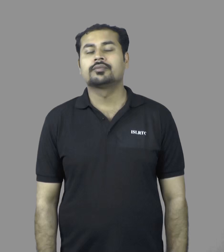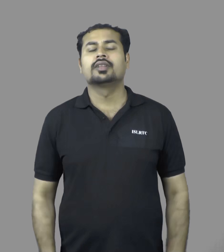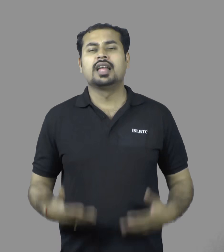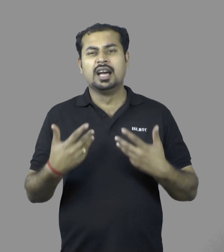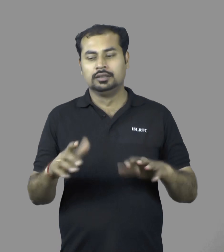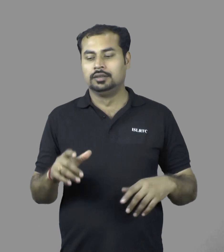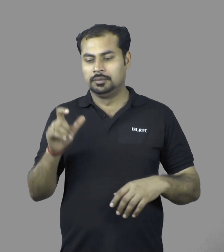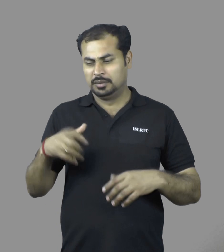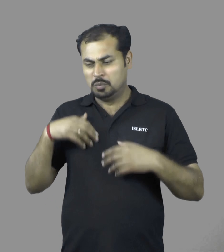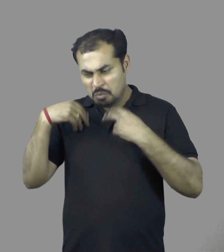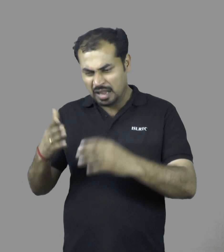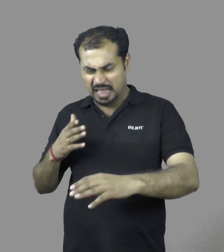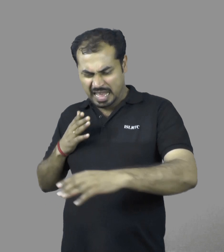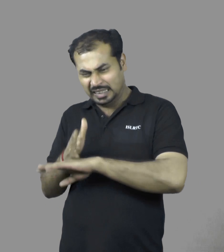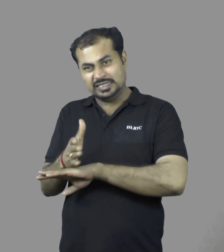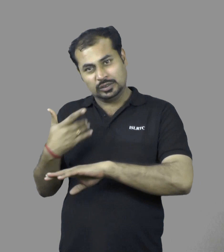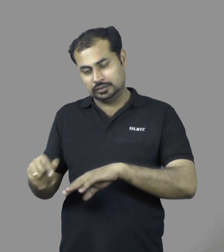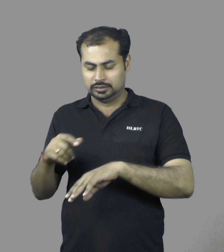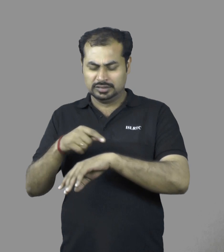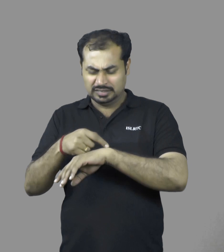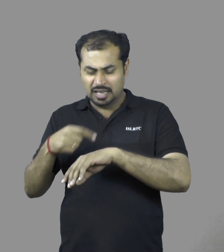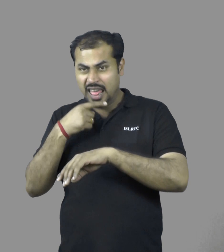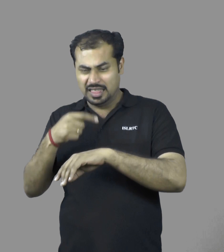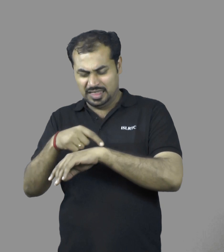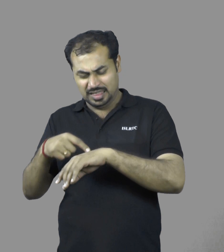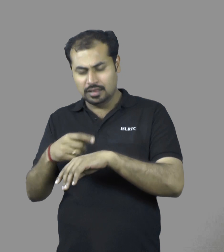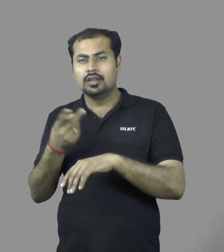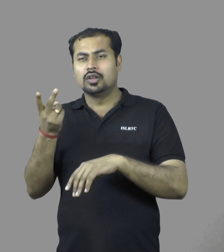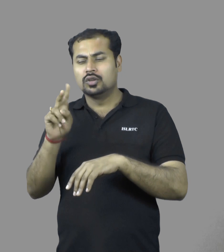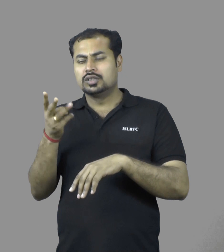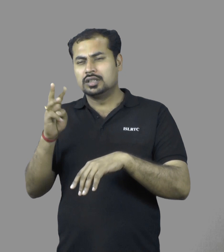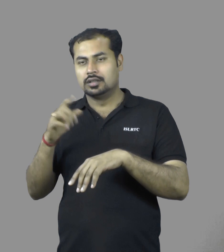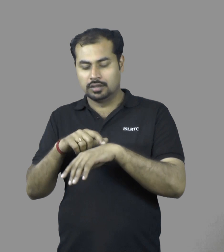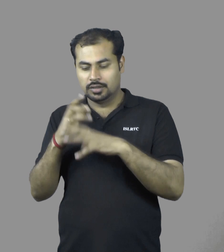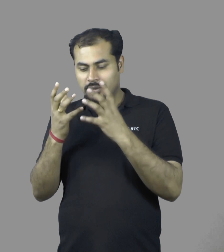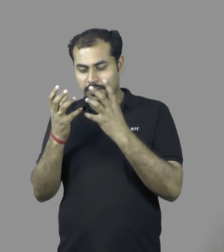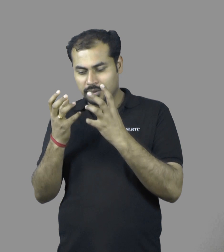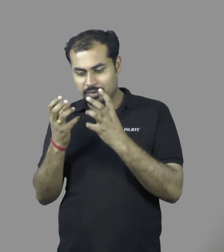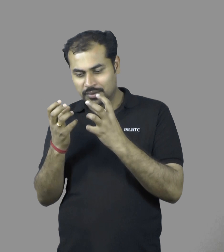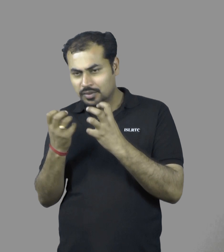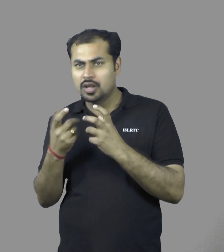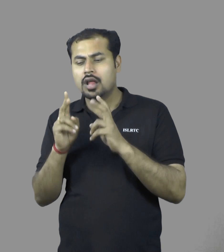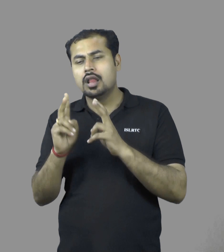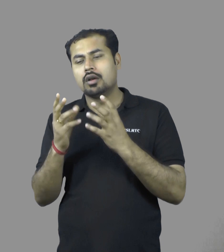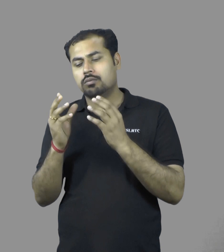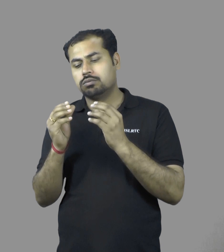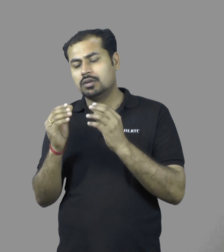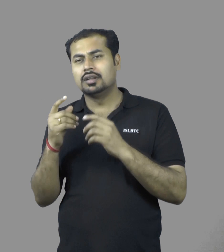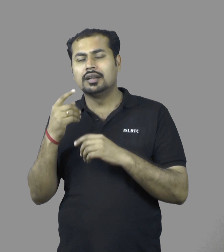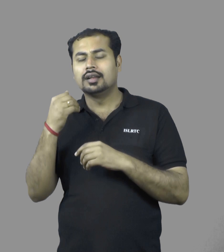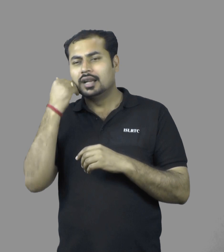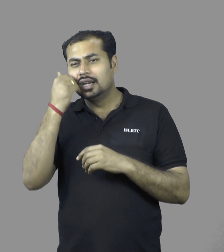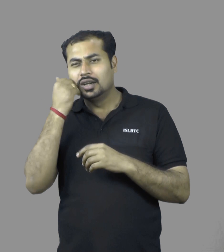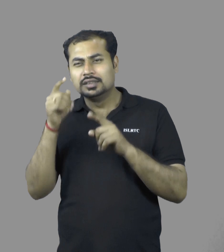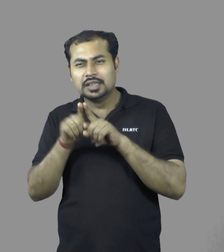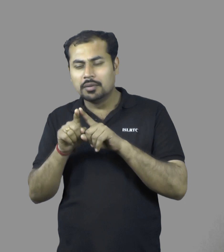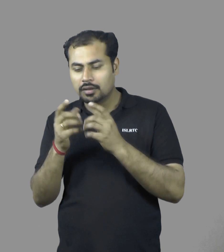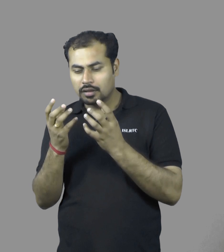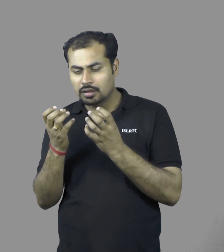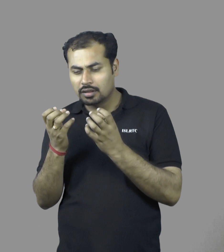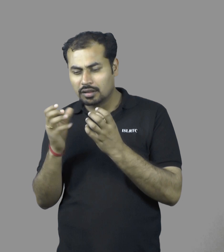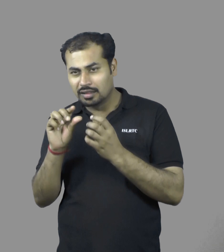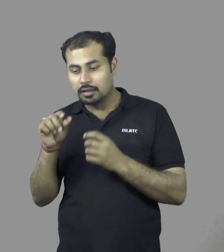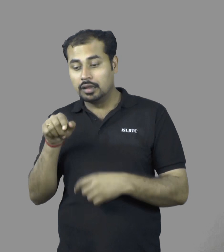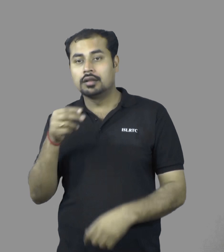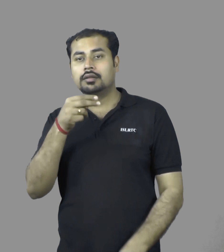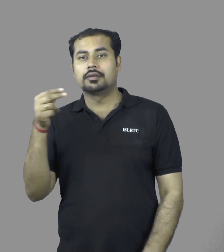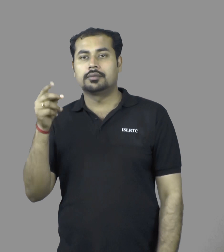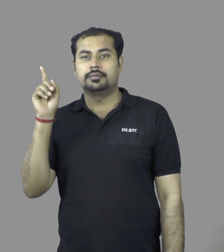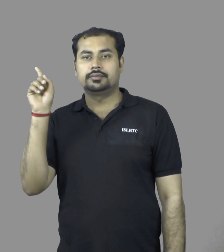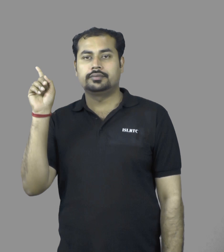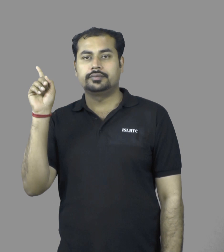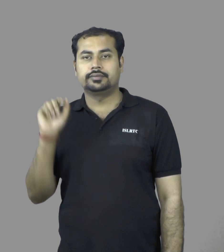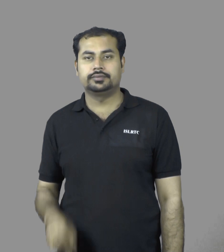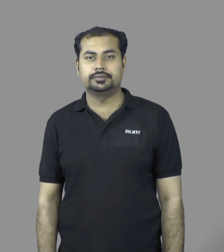Purulent